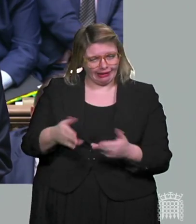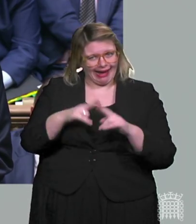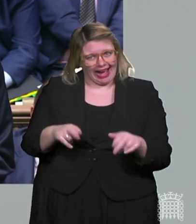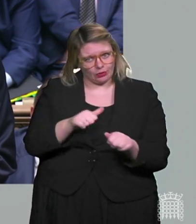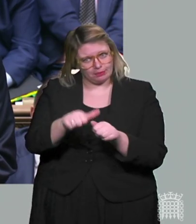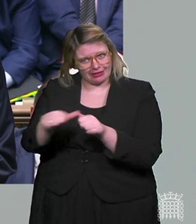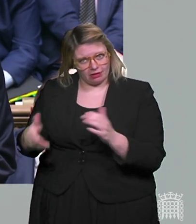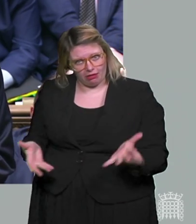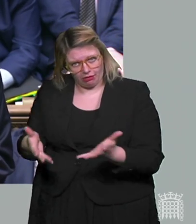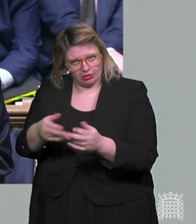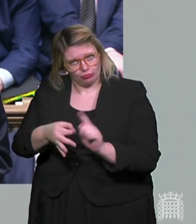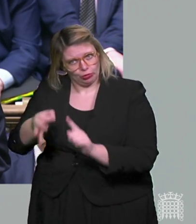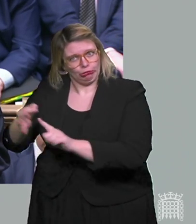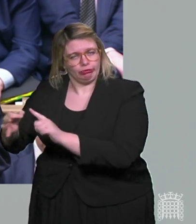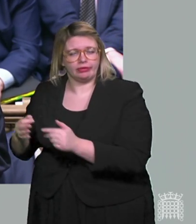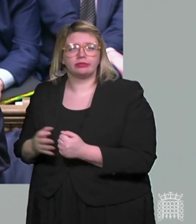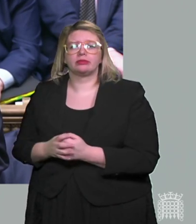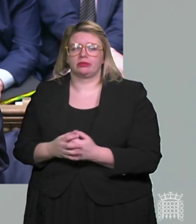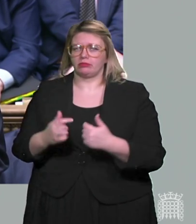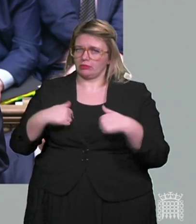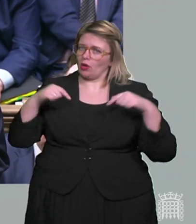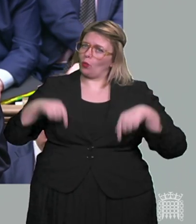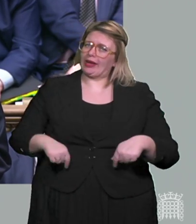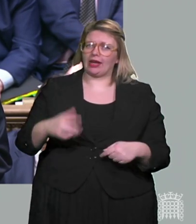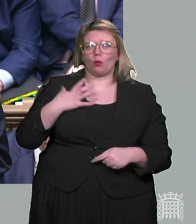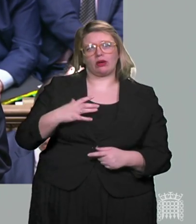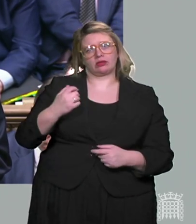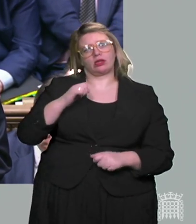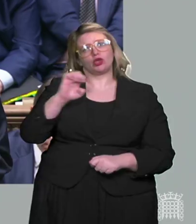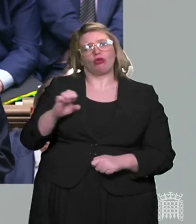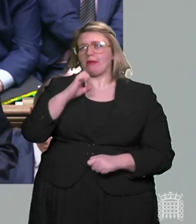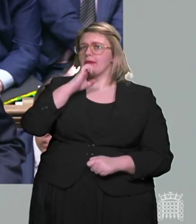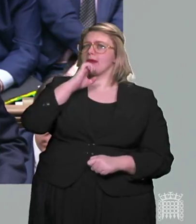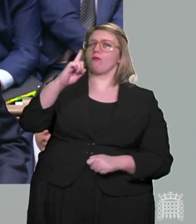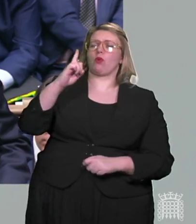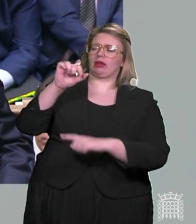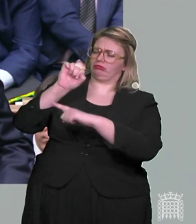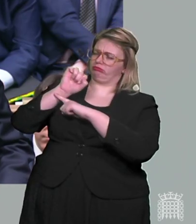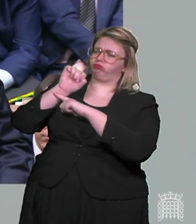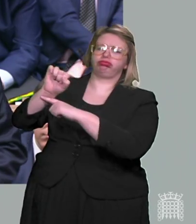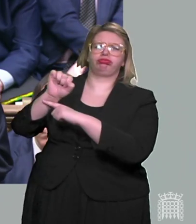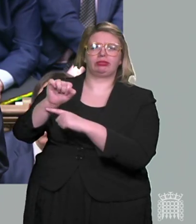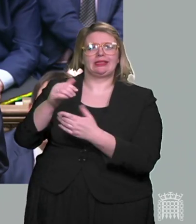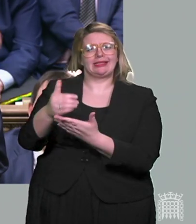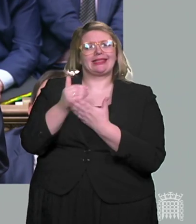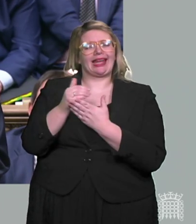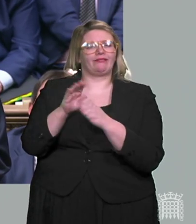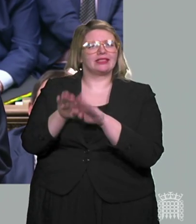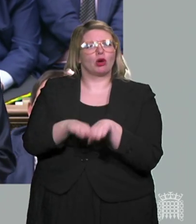But to be Europe’s biggest defender of democracy, we must build Europe’s most dynamic economy.